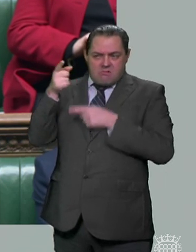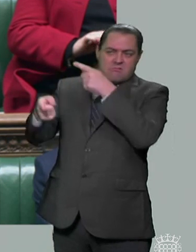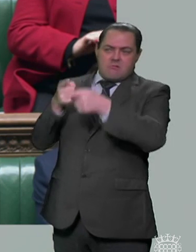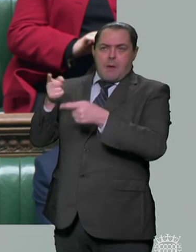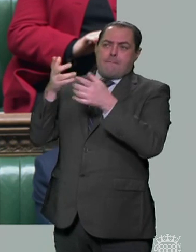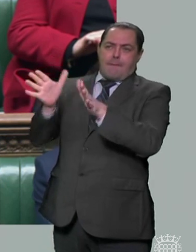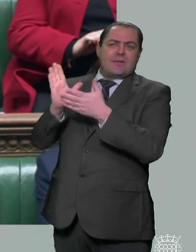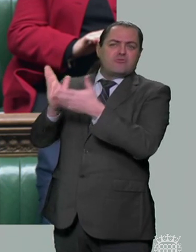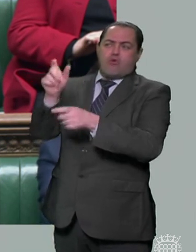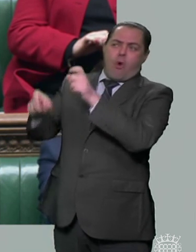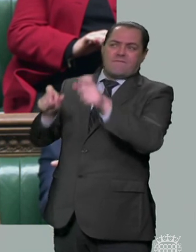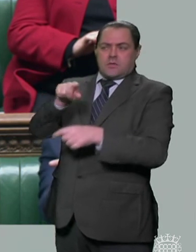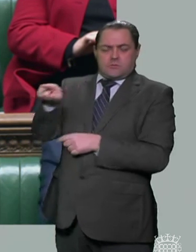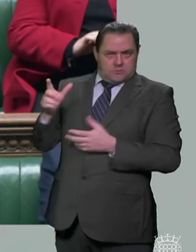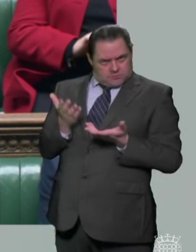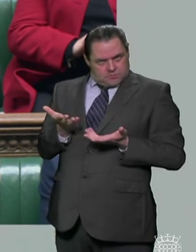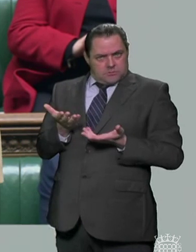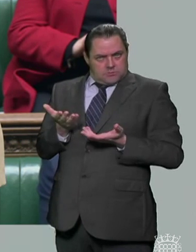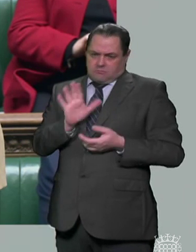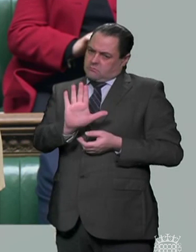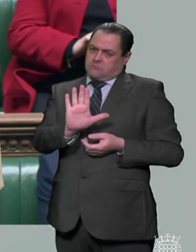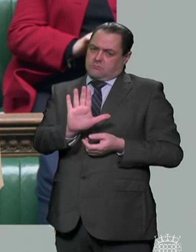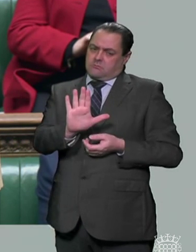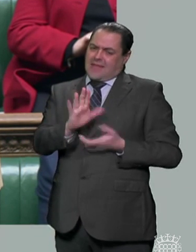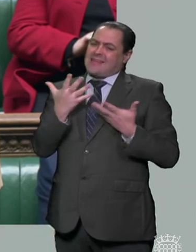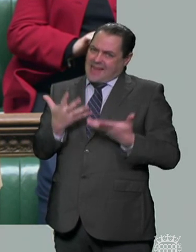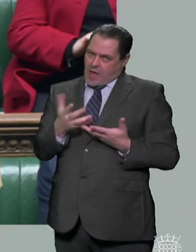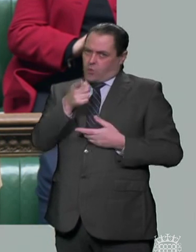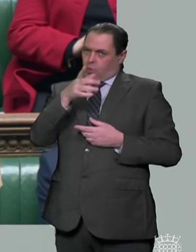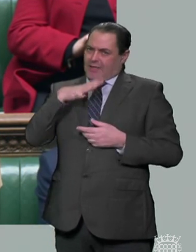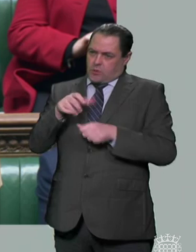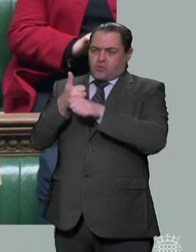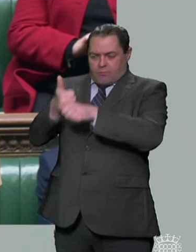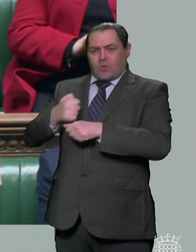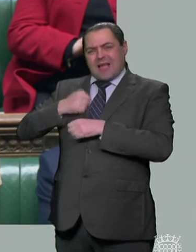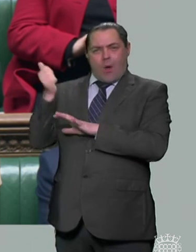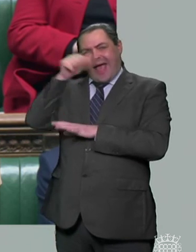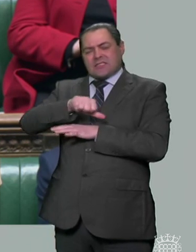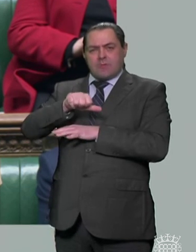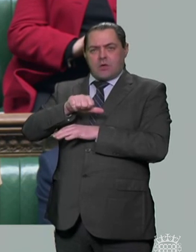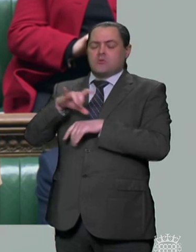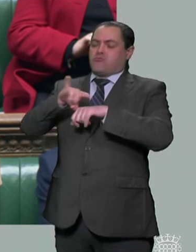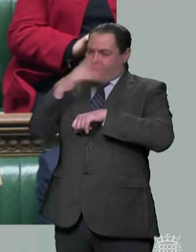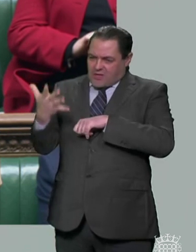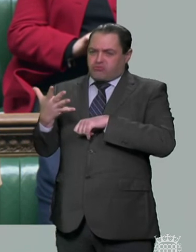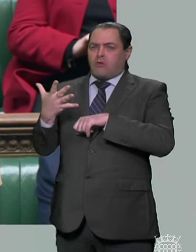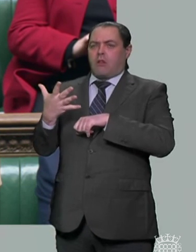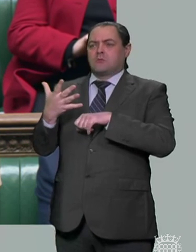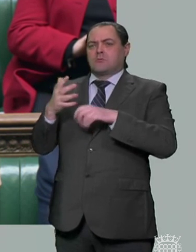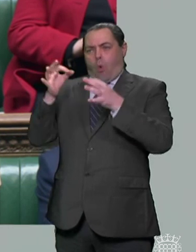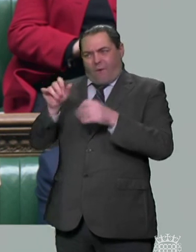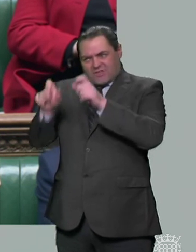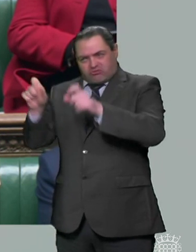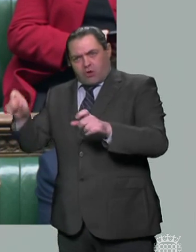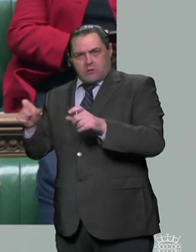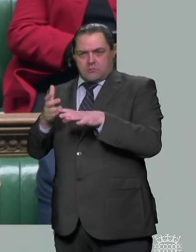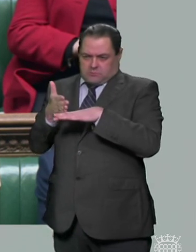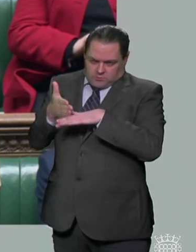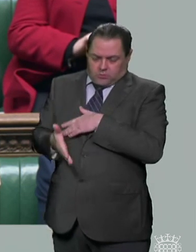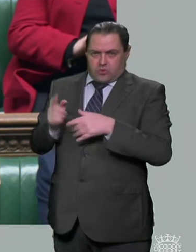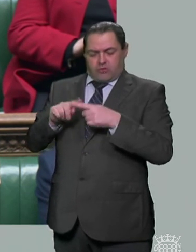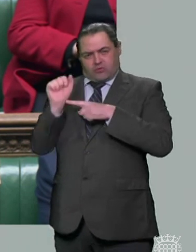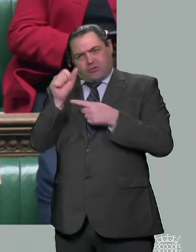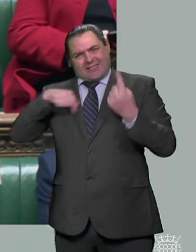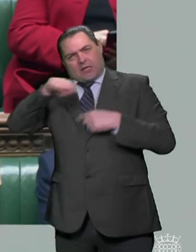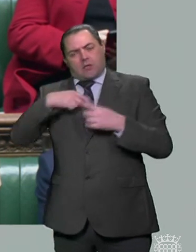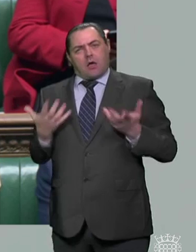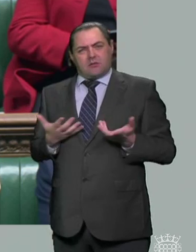Is it not time that the Prime Minister stood by our experts, professionals and officials, who are doing all they can to protect public health?